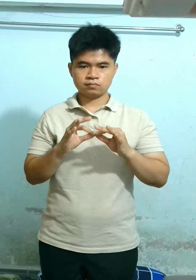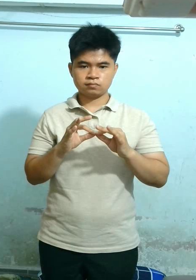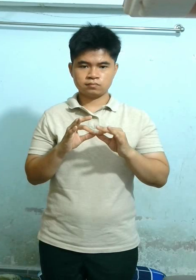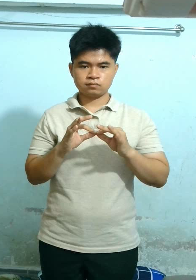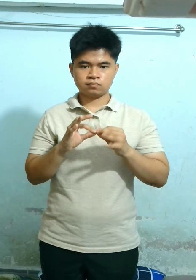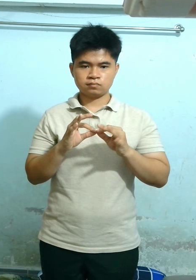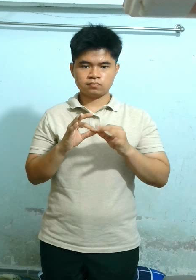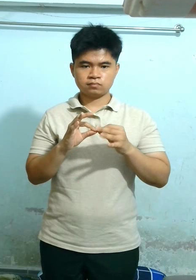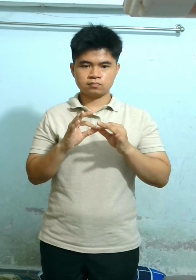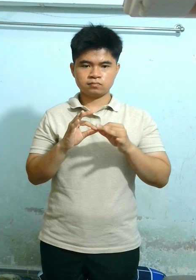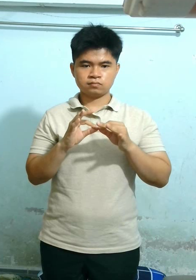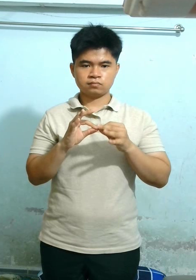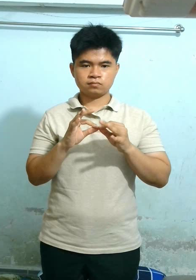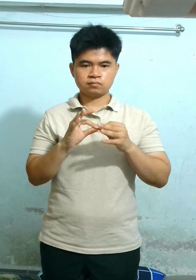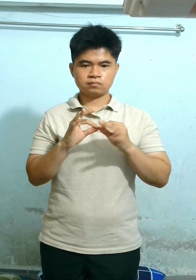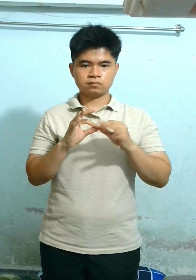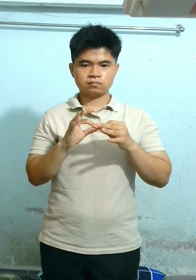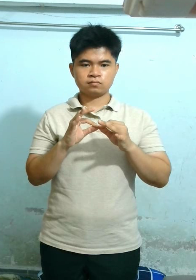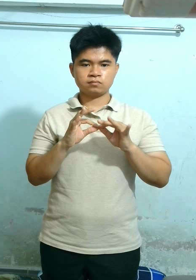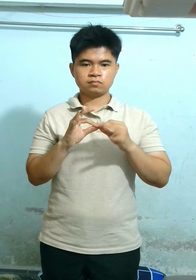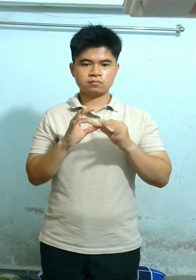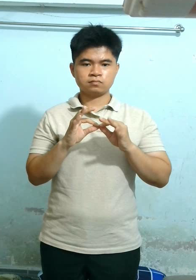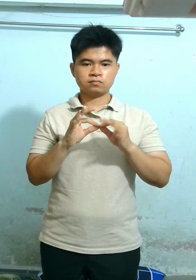phien dich